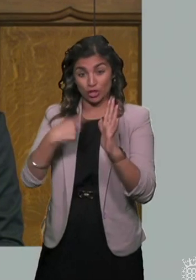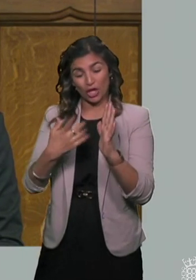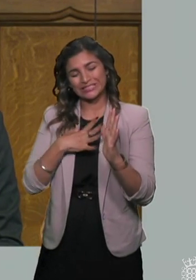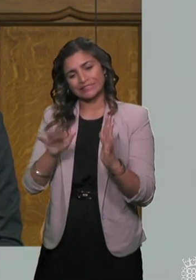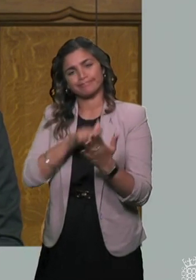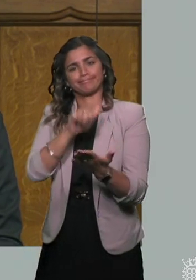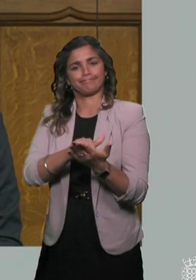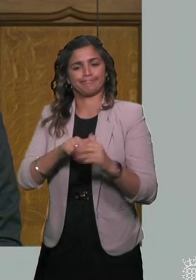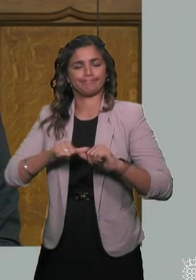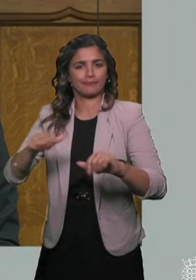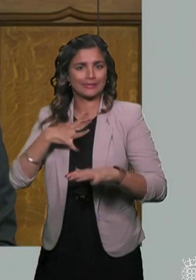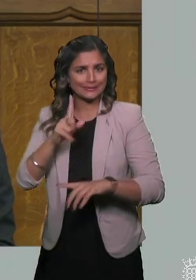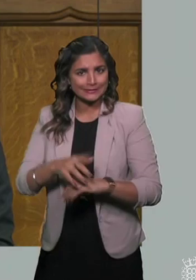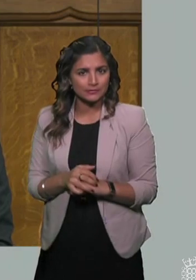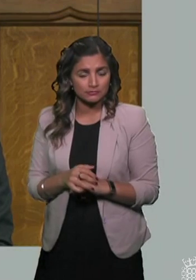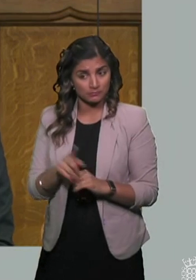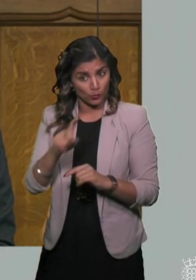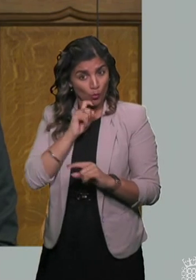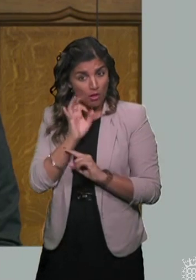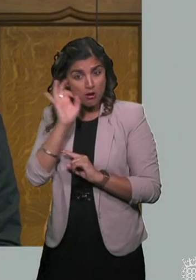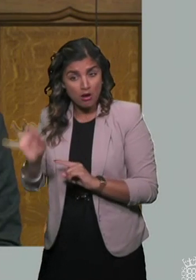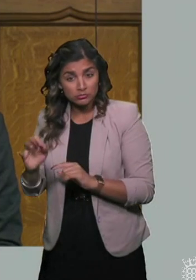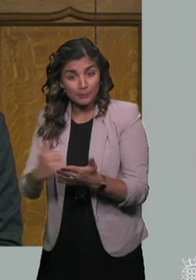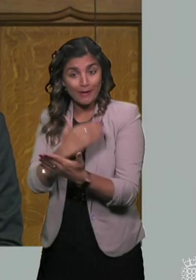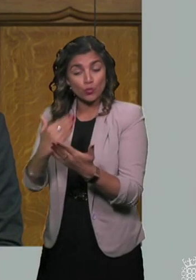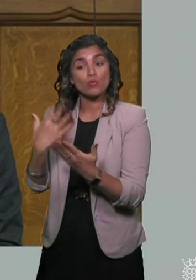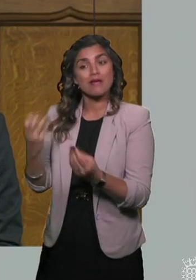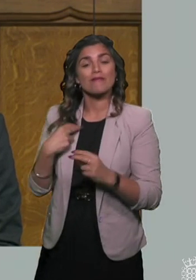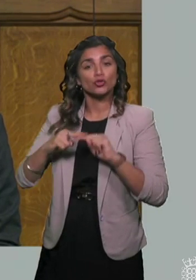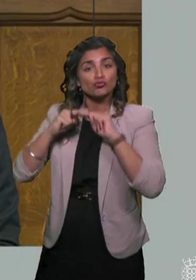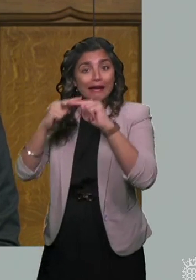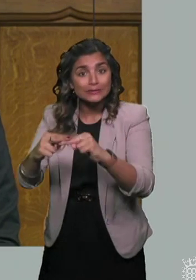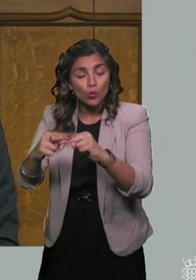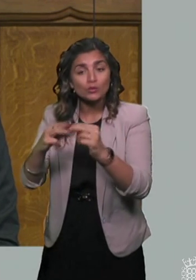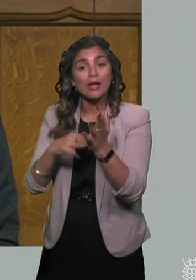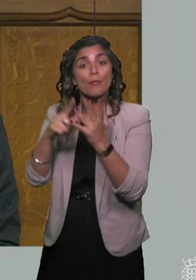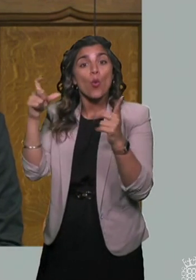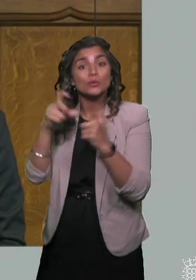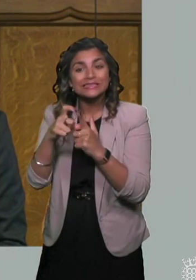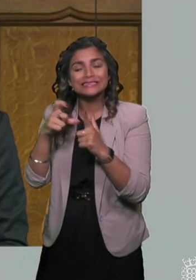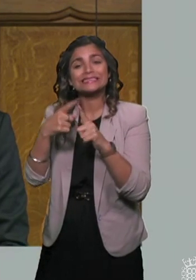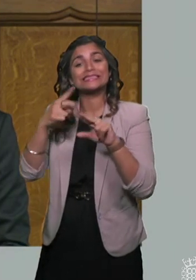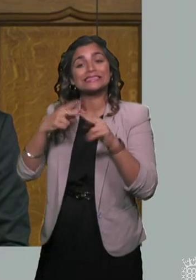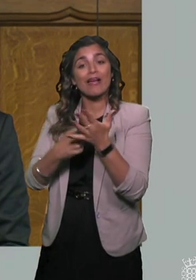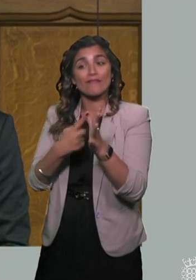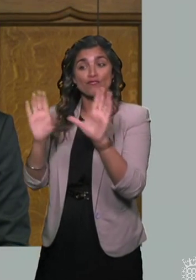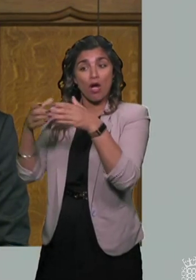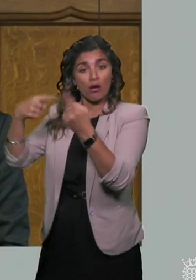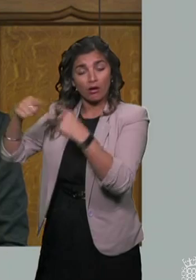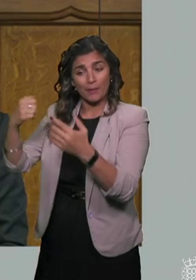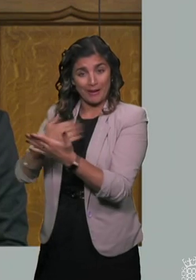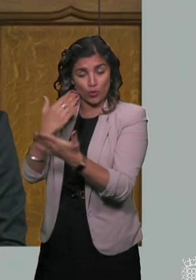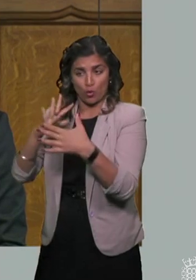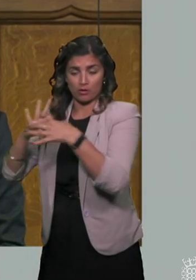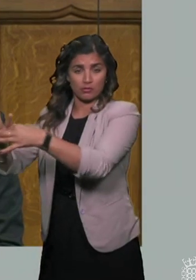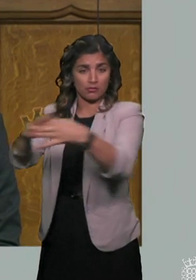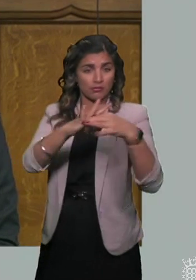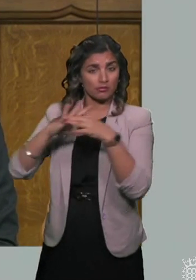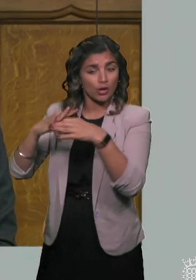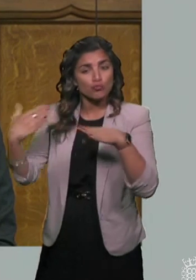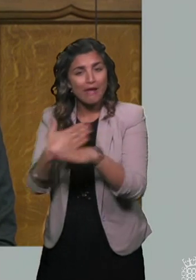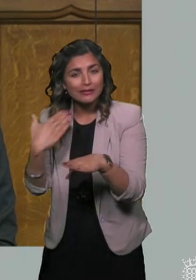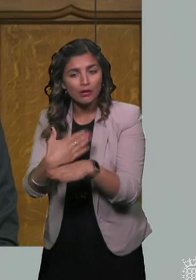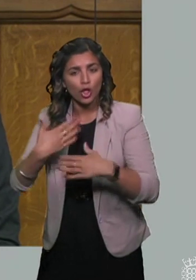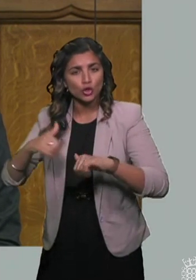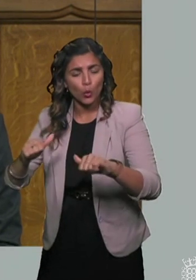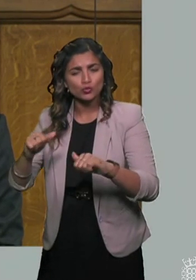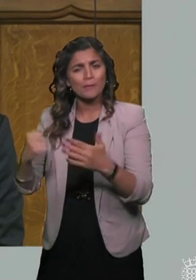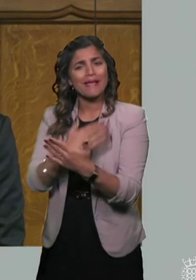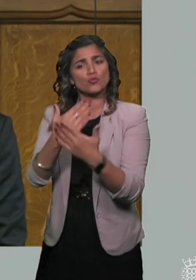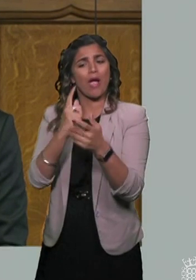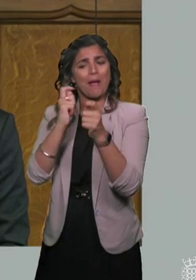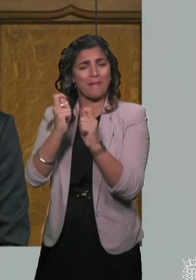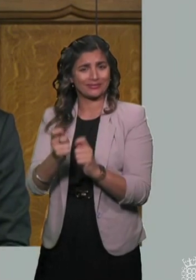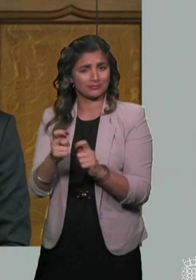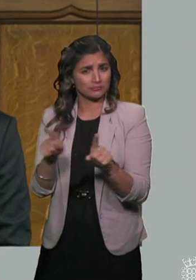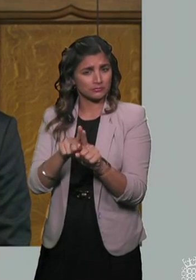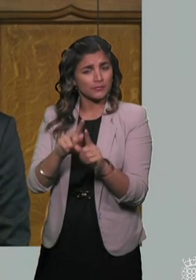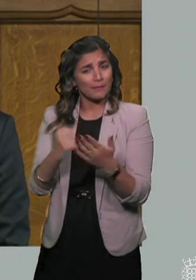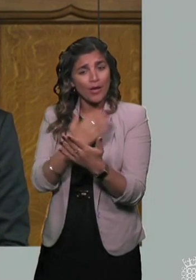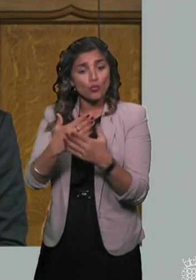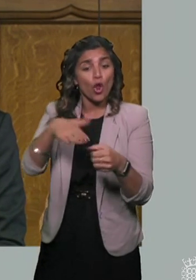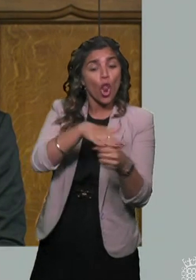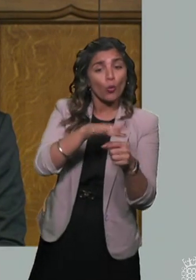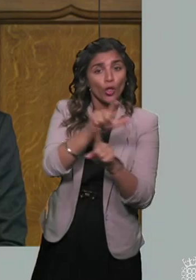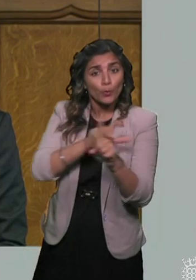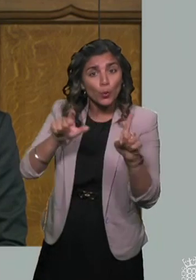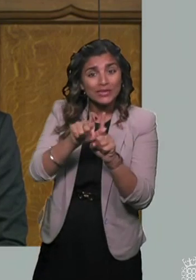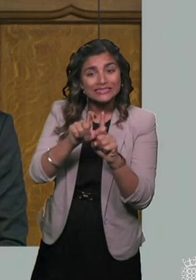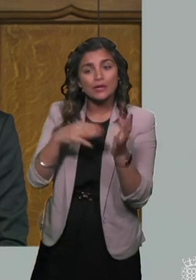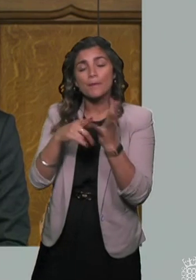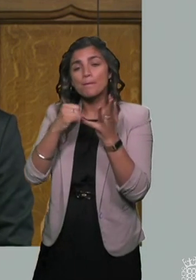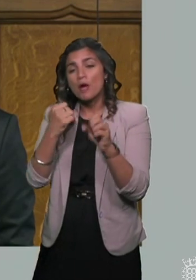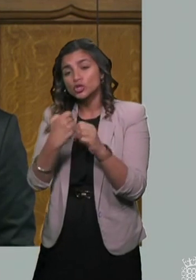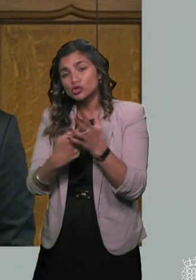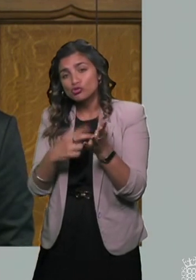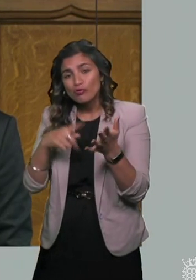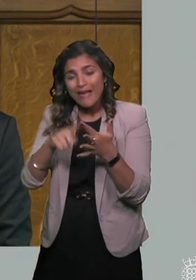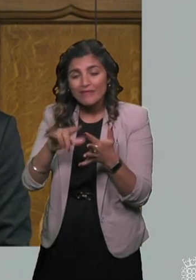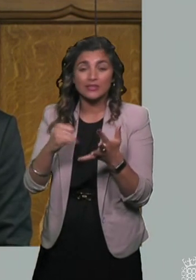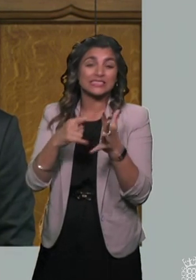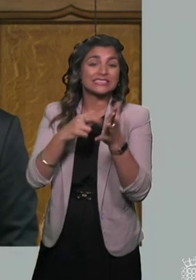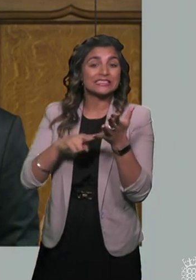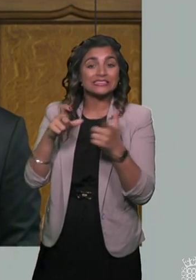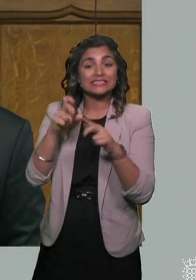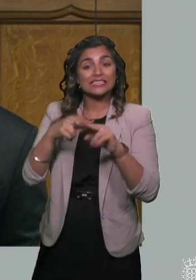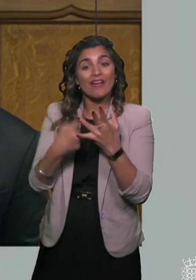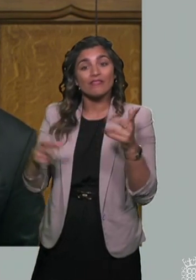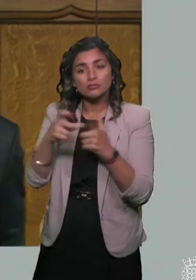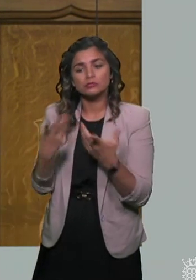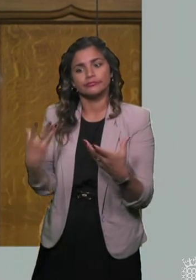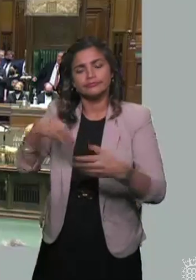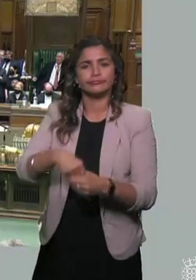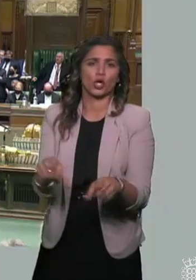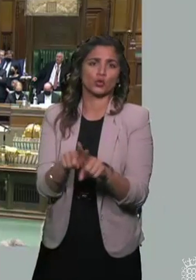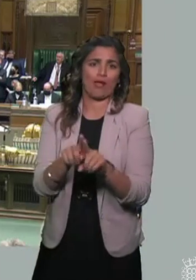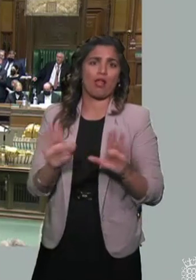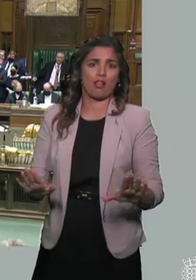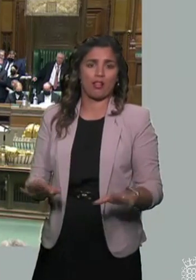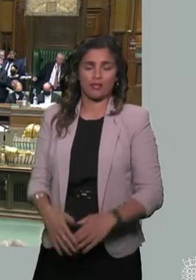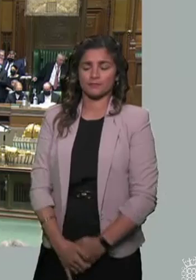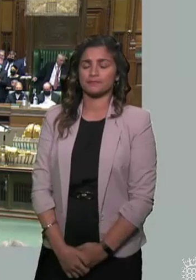Will my right honourable Friend ask his Department for Transport, Ministry of Defence and Department for Environment, Food and Rural Affairs to work together pragmatically and reasonably with suggested route amendments to ensure that local communities such as Warcop, Musgrave and Sandford are not left blighted by the current plans?